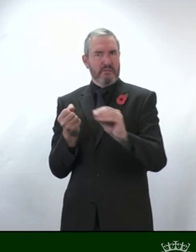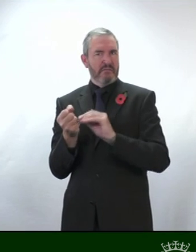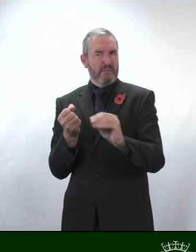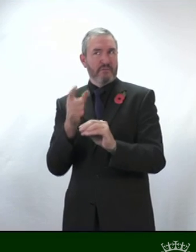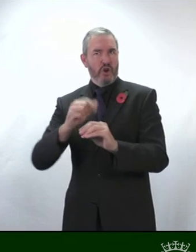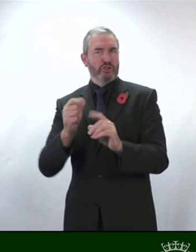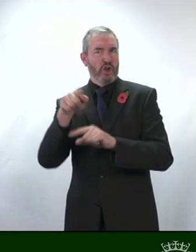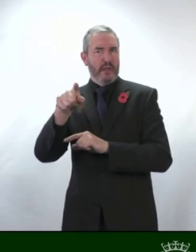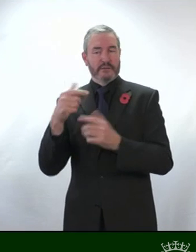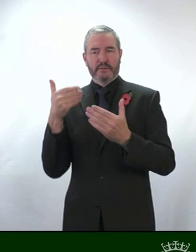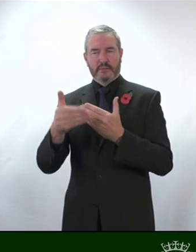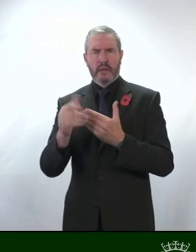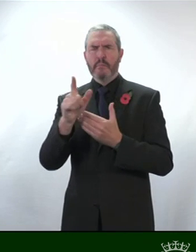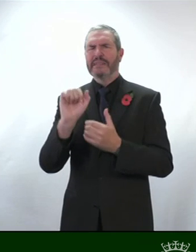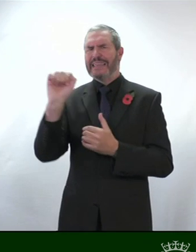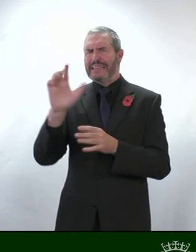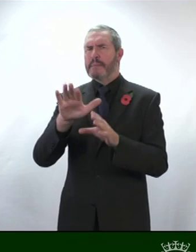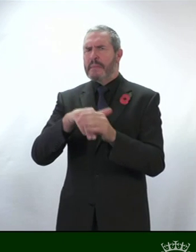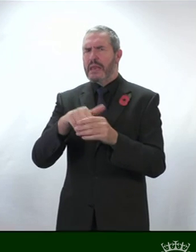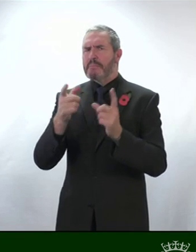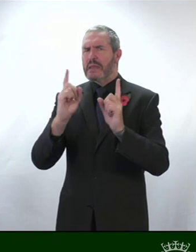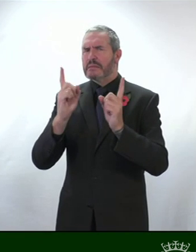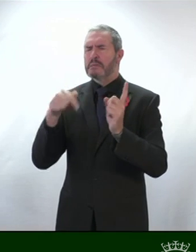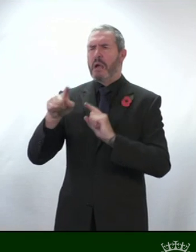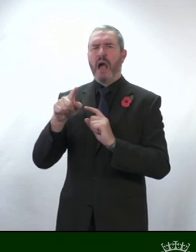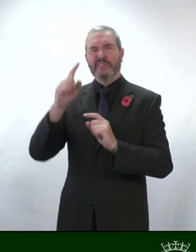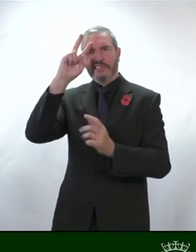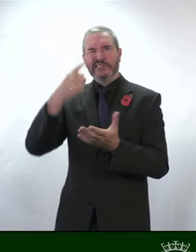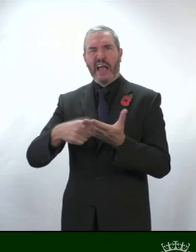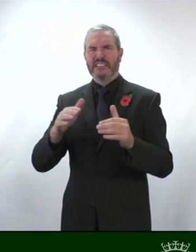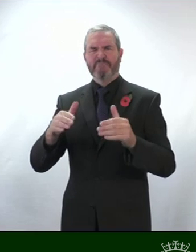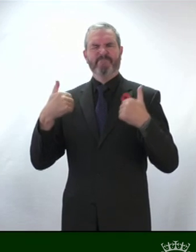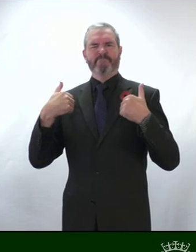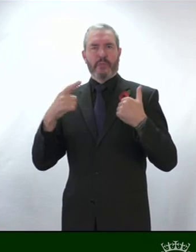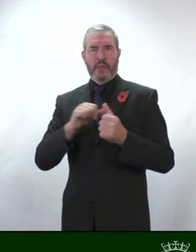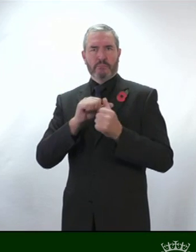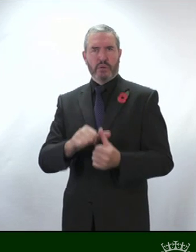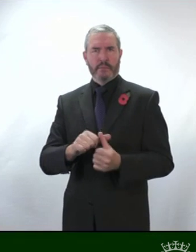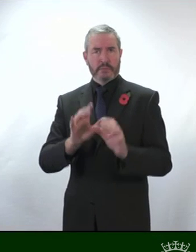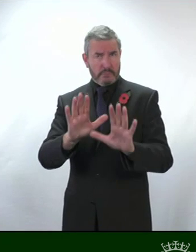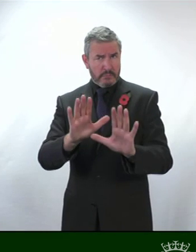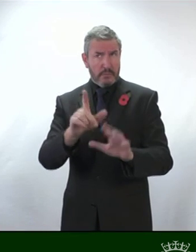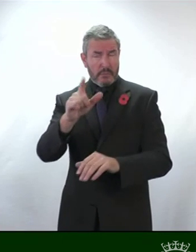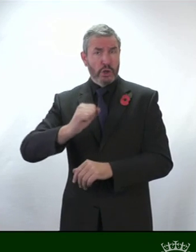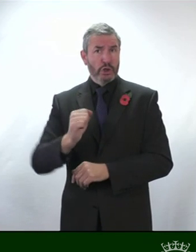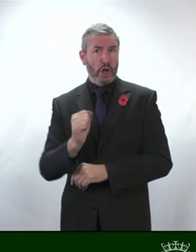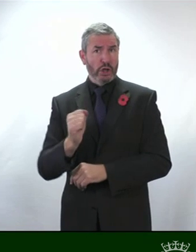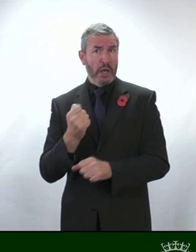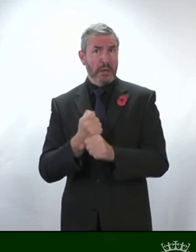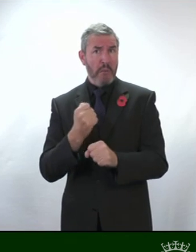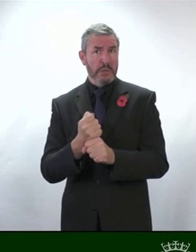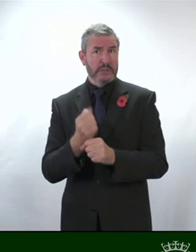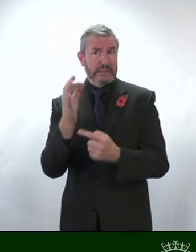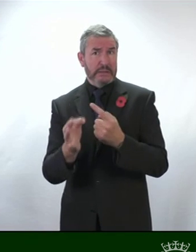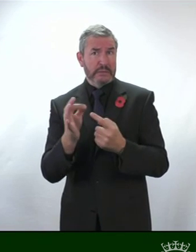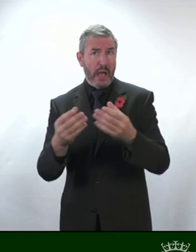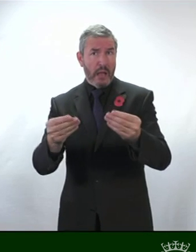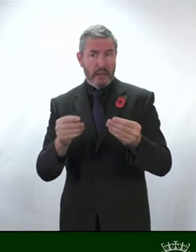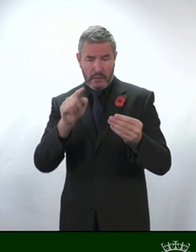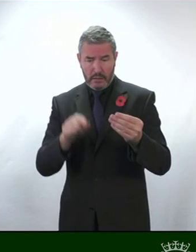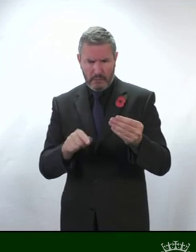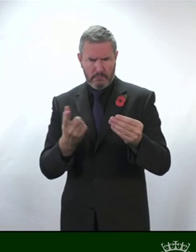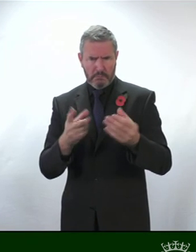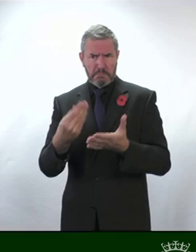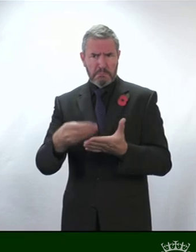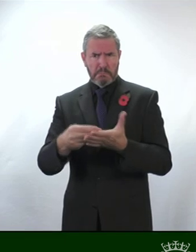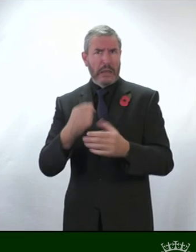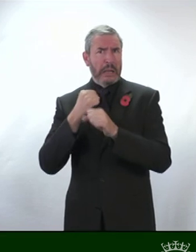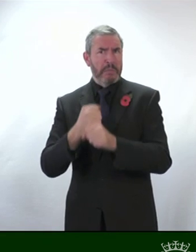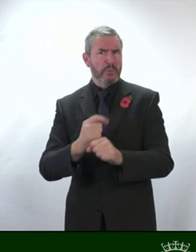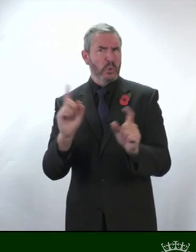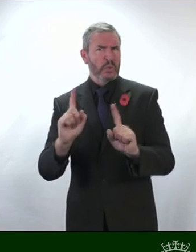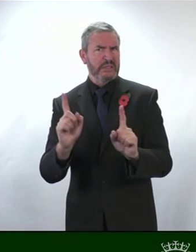Subsequently, a number of his Ministers have rolled back on that promise, and the Scottish Government have not received any detail about what the commitment means in practice.